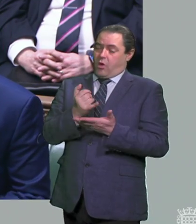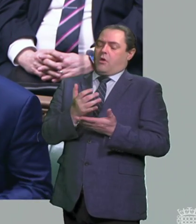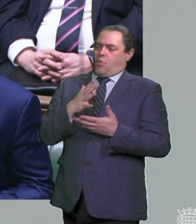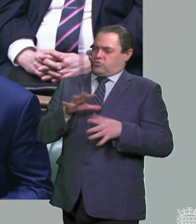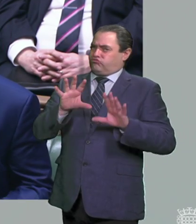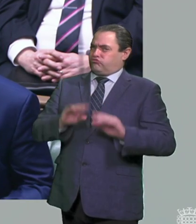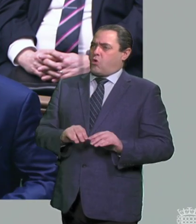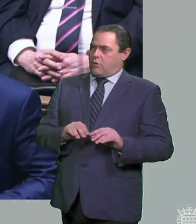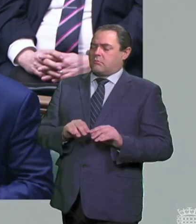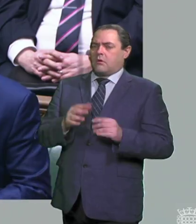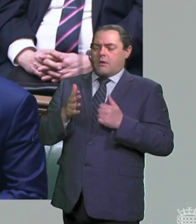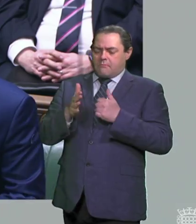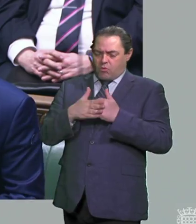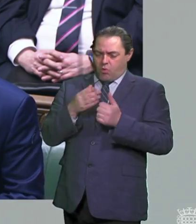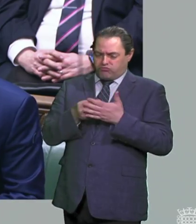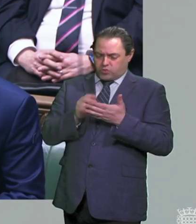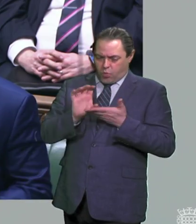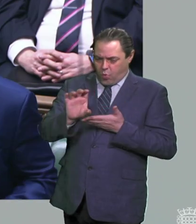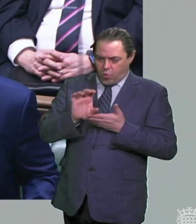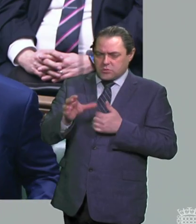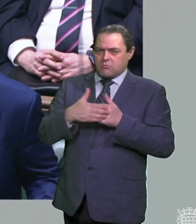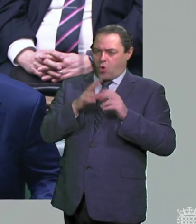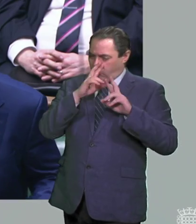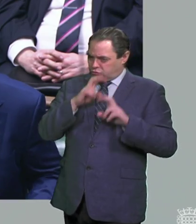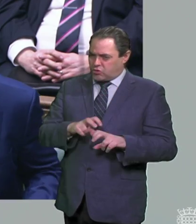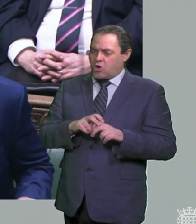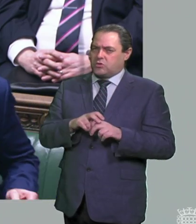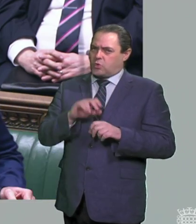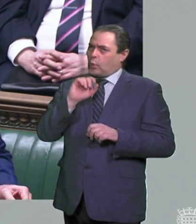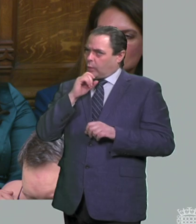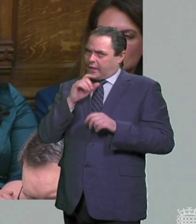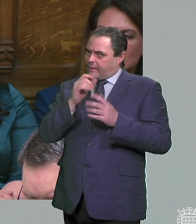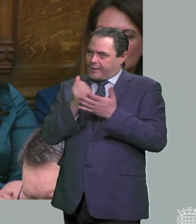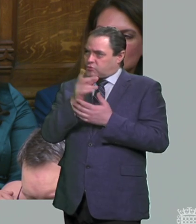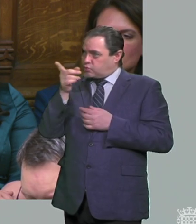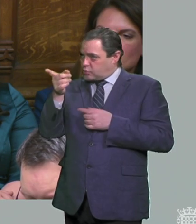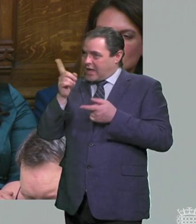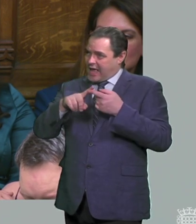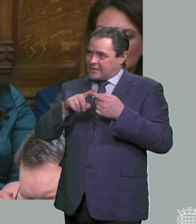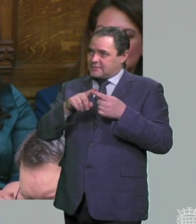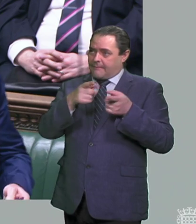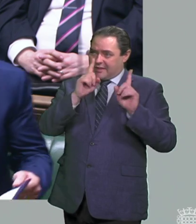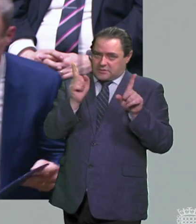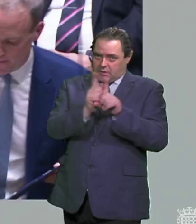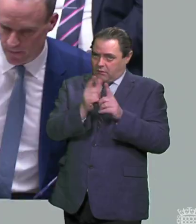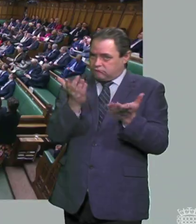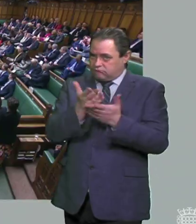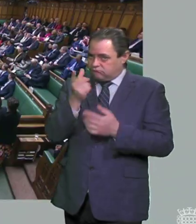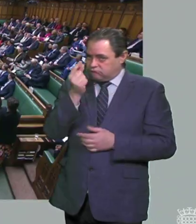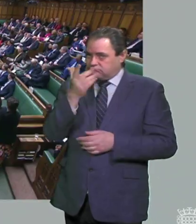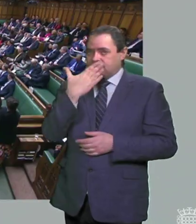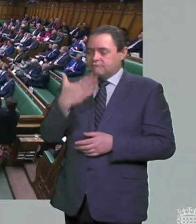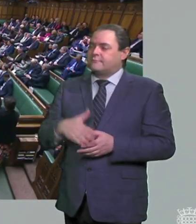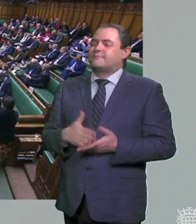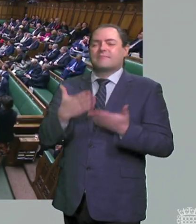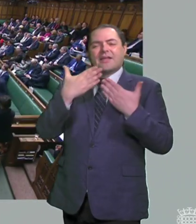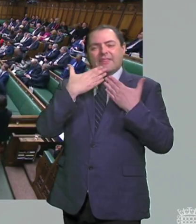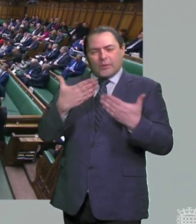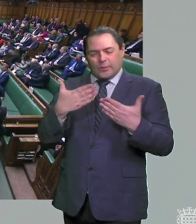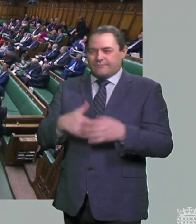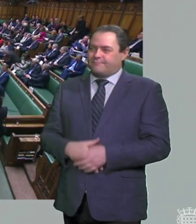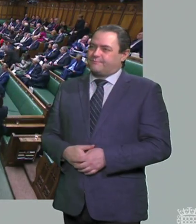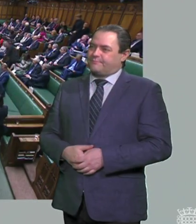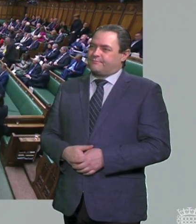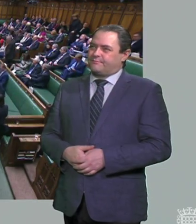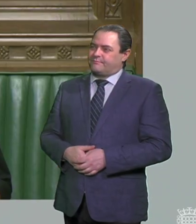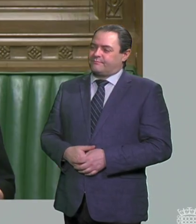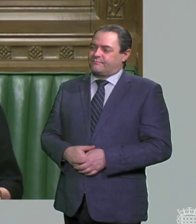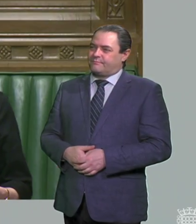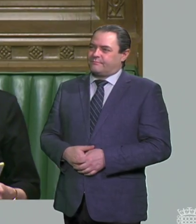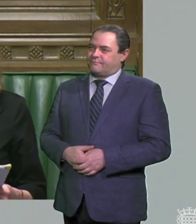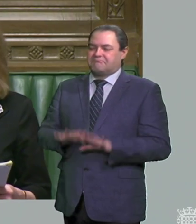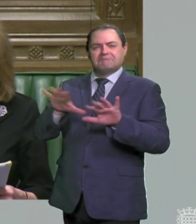There is more resource and research going in, and I will arrange for a meeting between my honourable Friend and the relevant Minister.